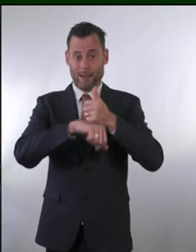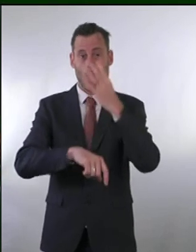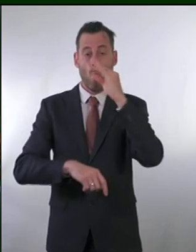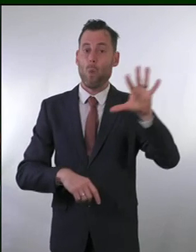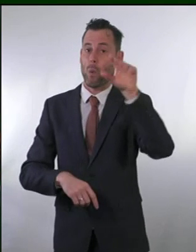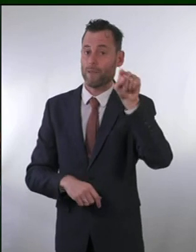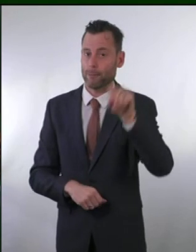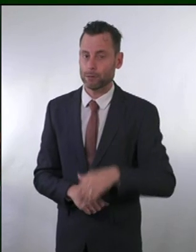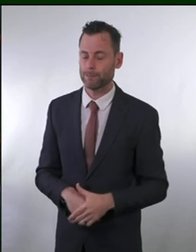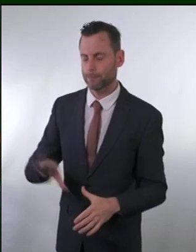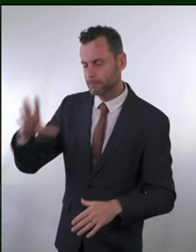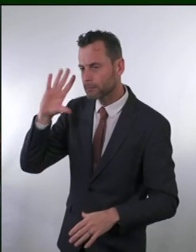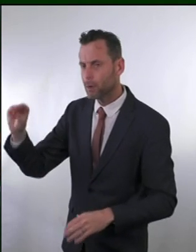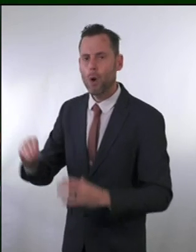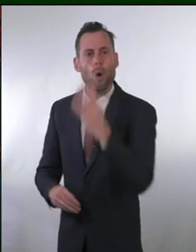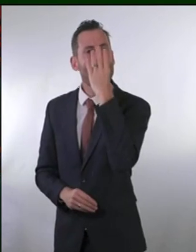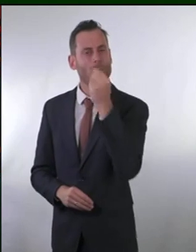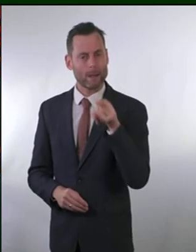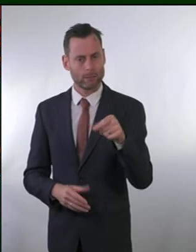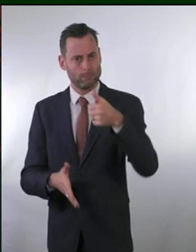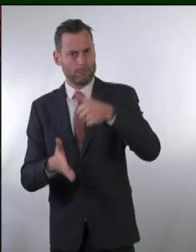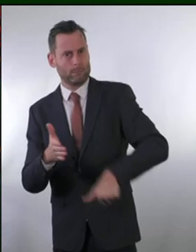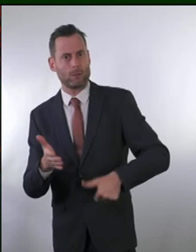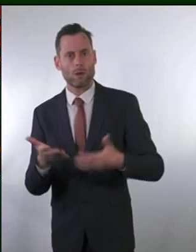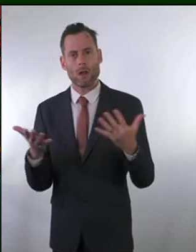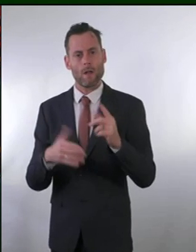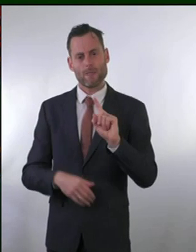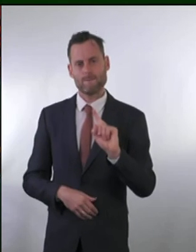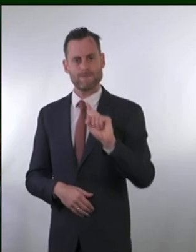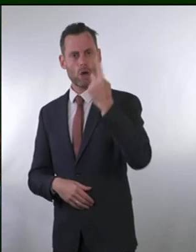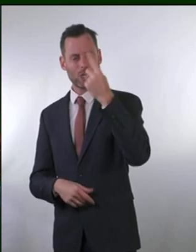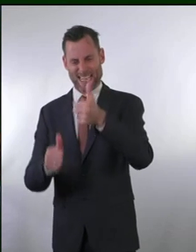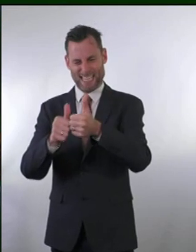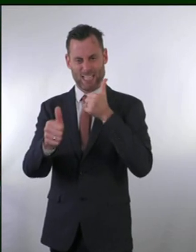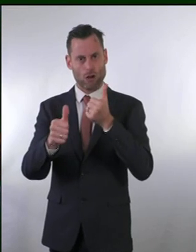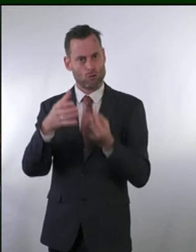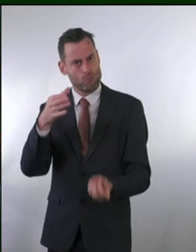Wolverhampton was the birthplace of the first industrial revolution.